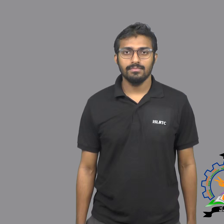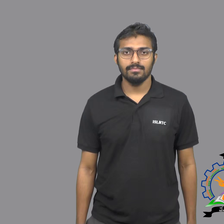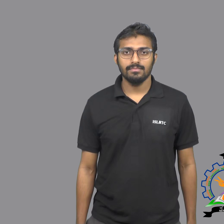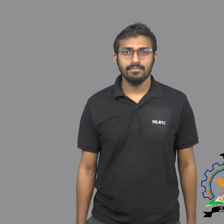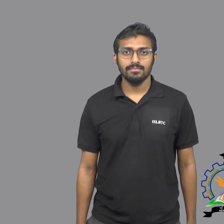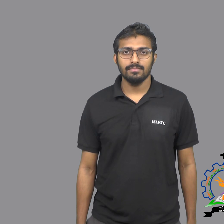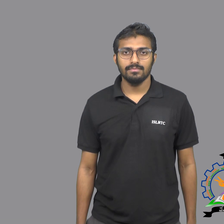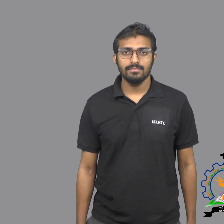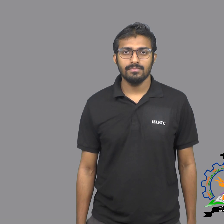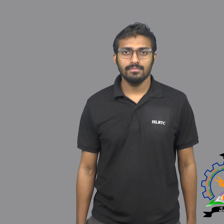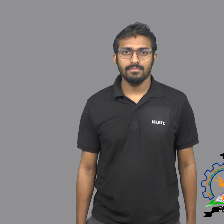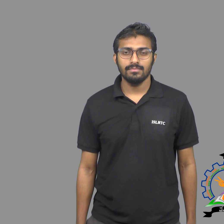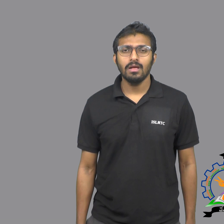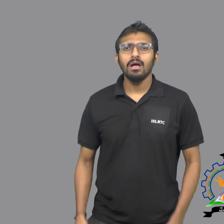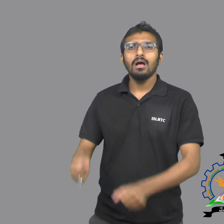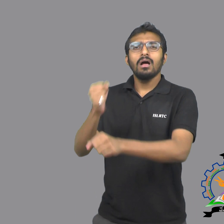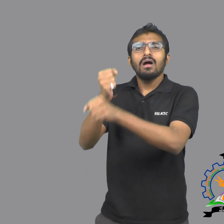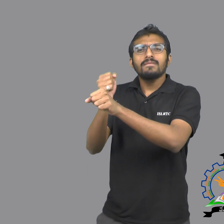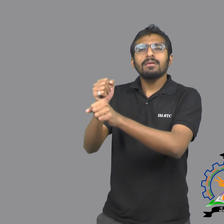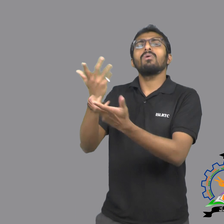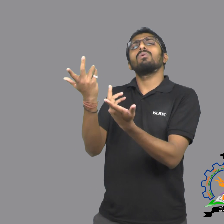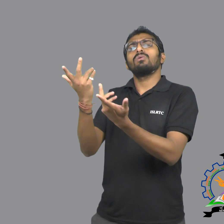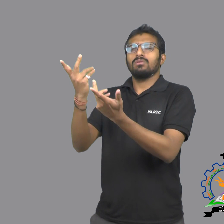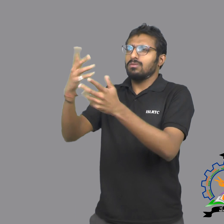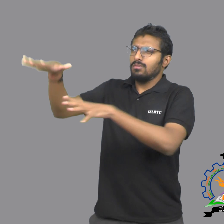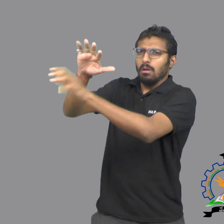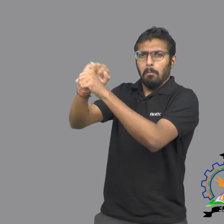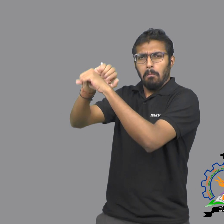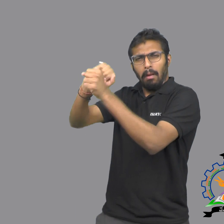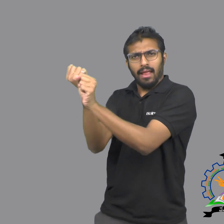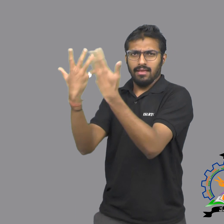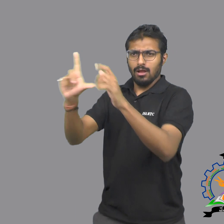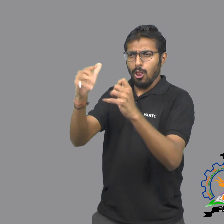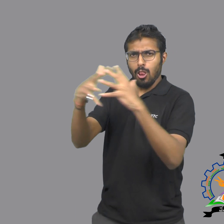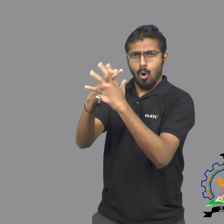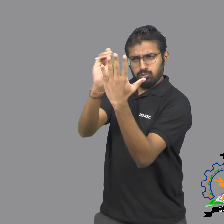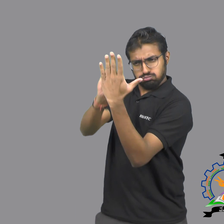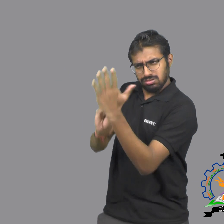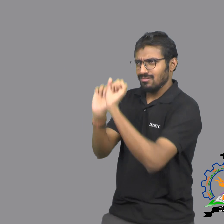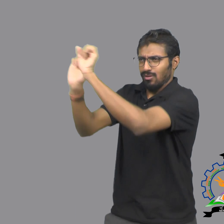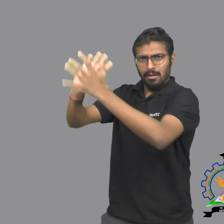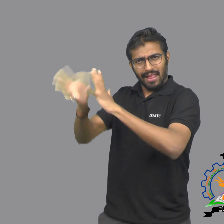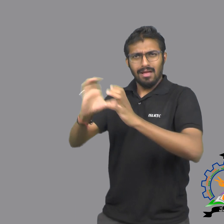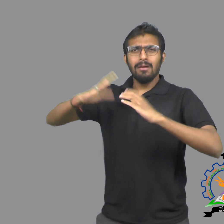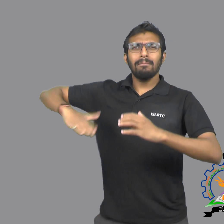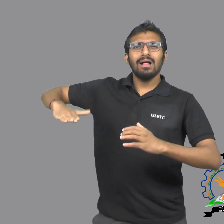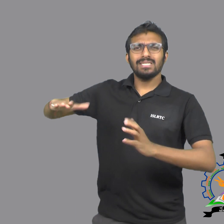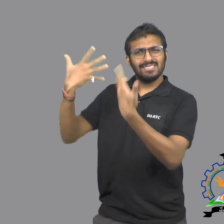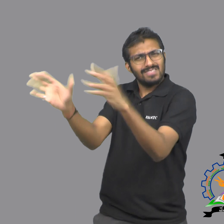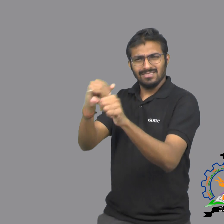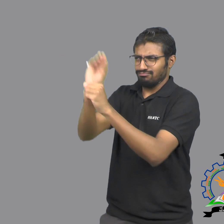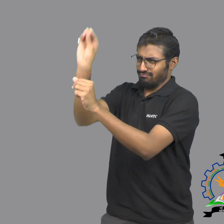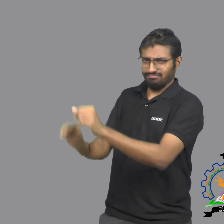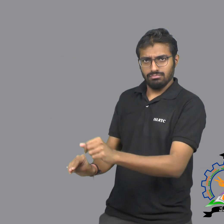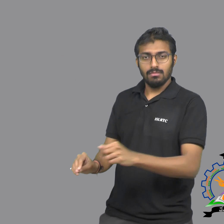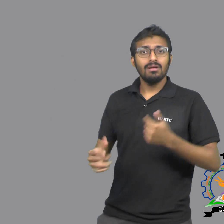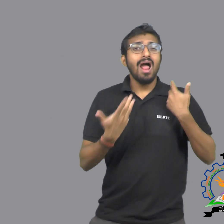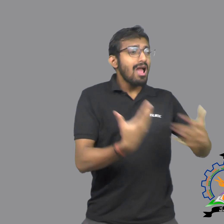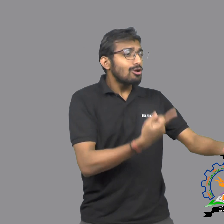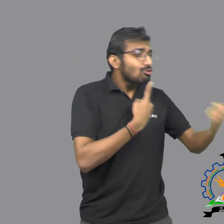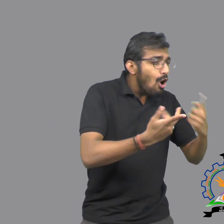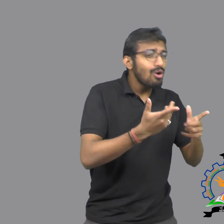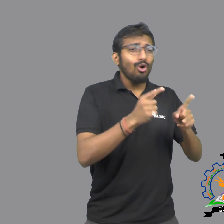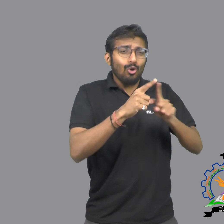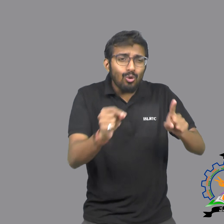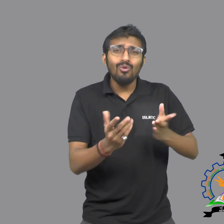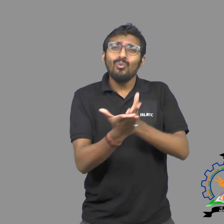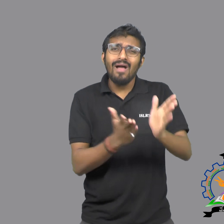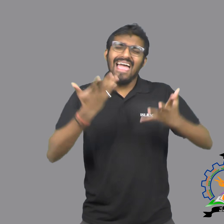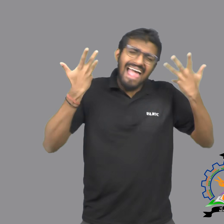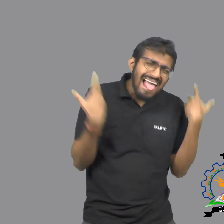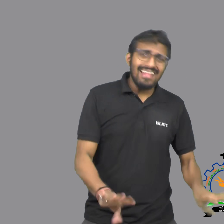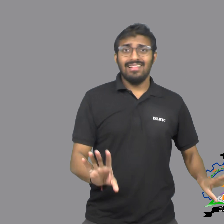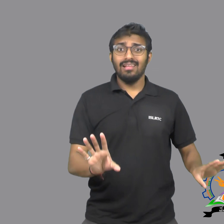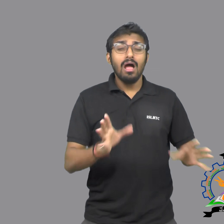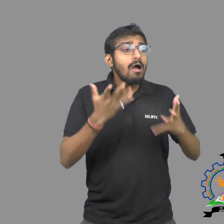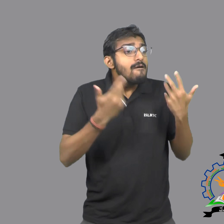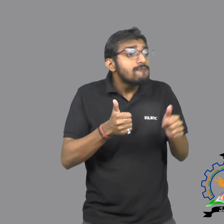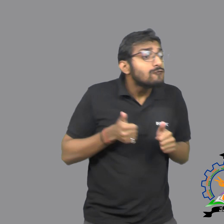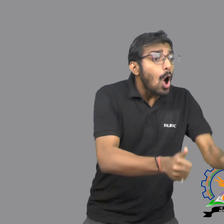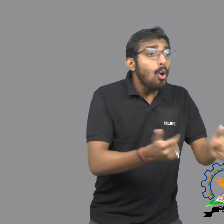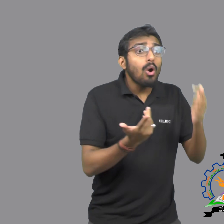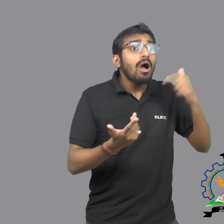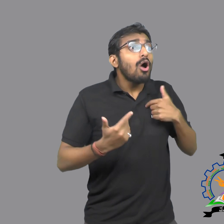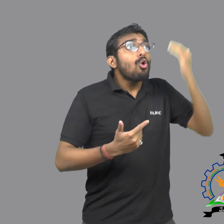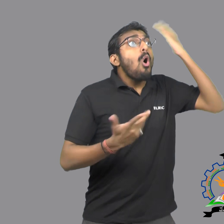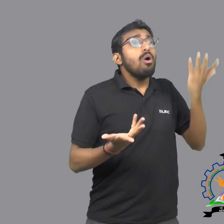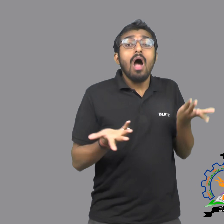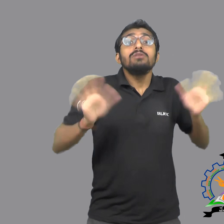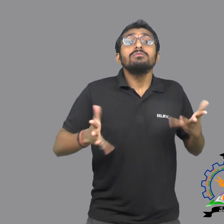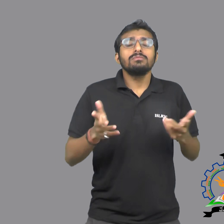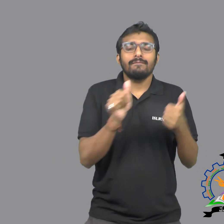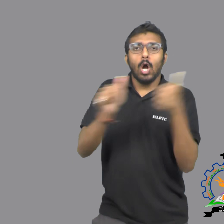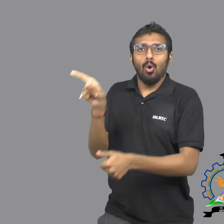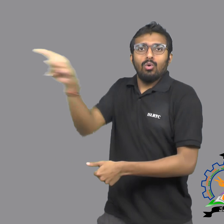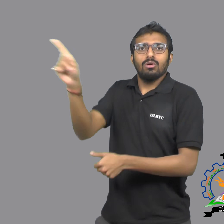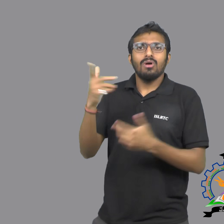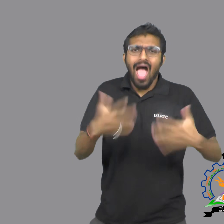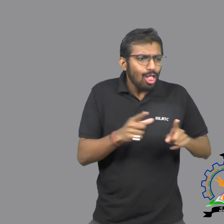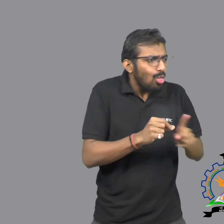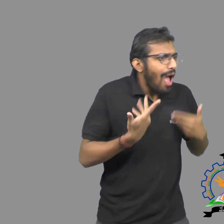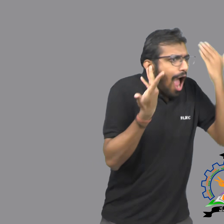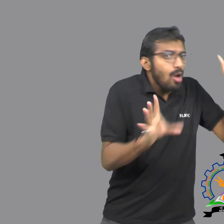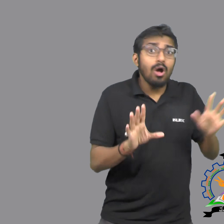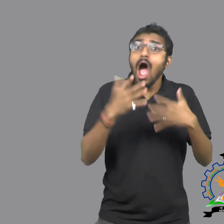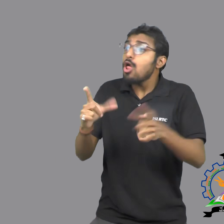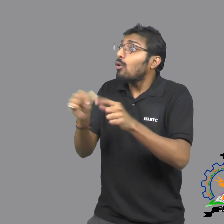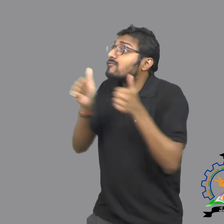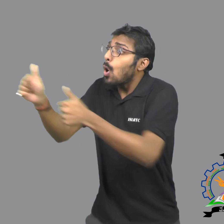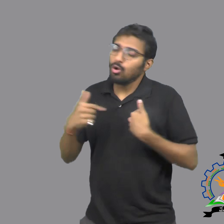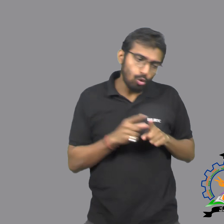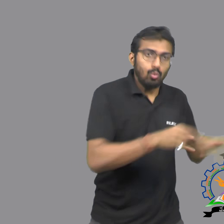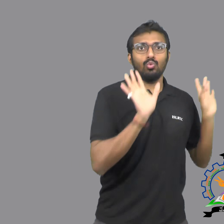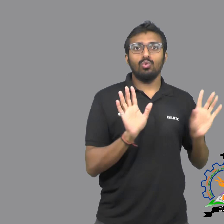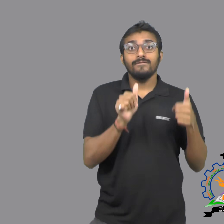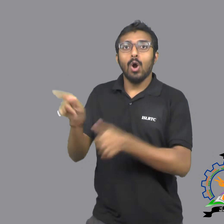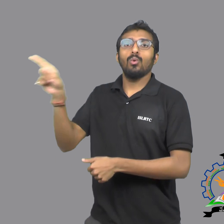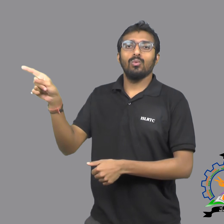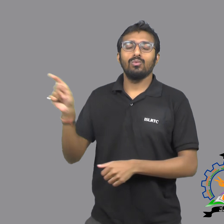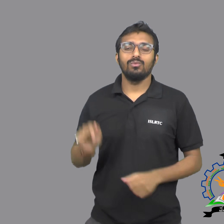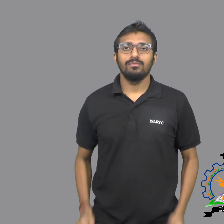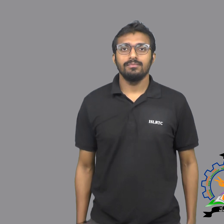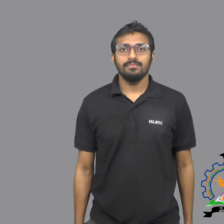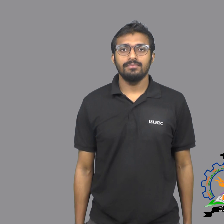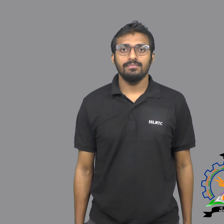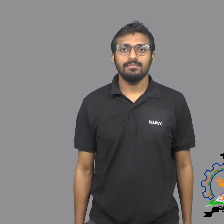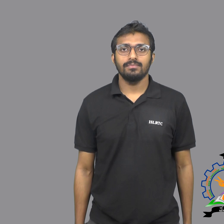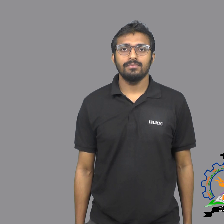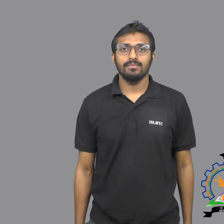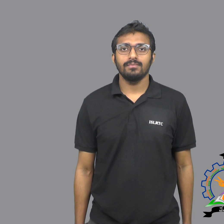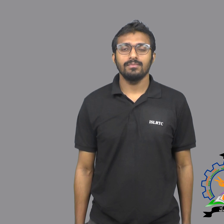By Law